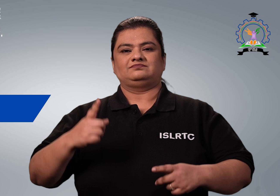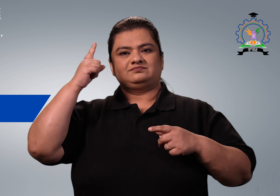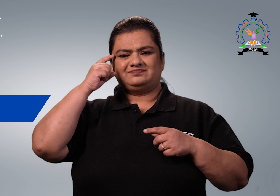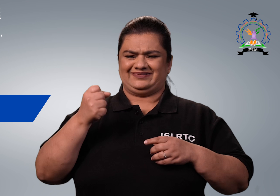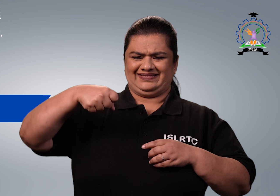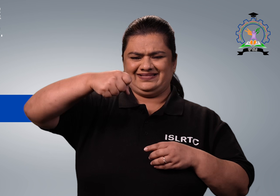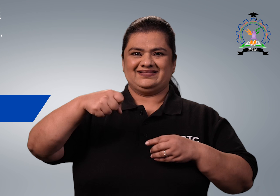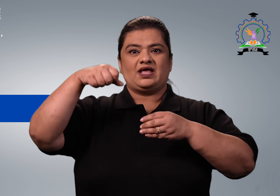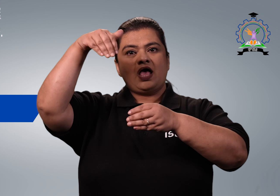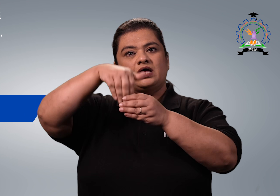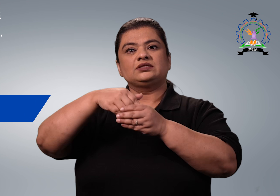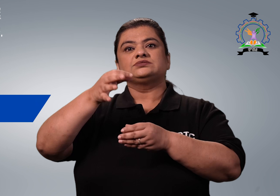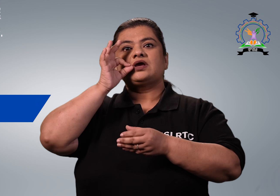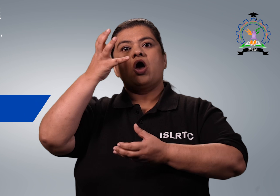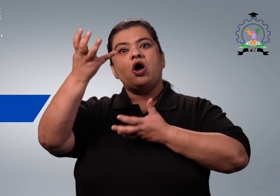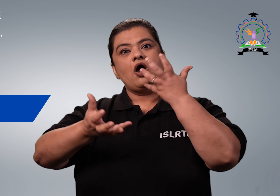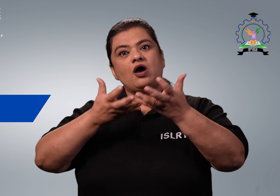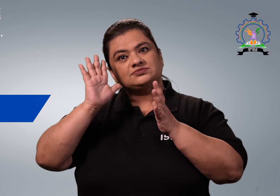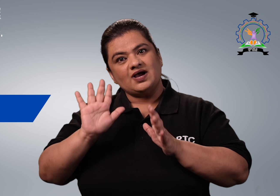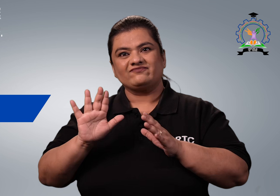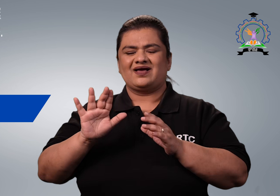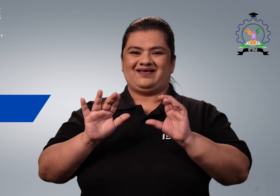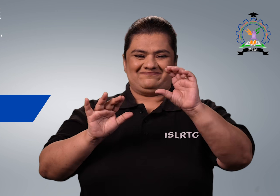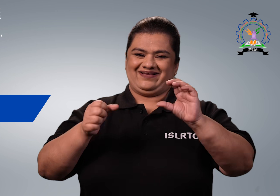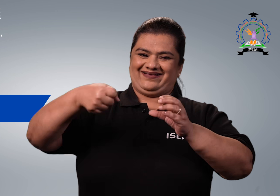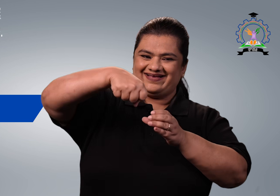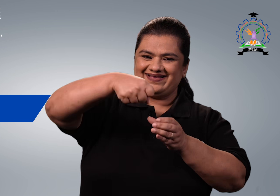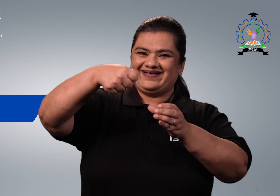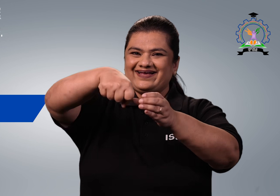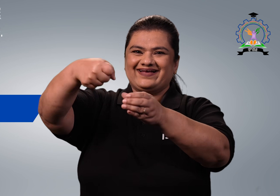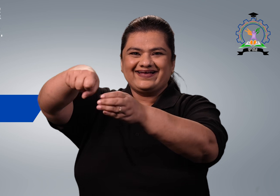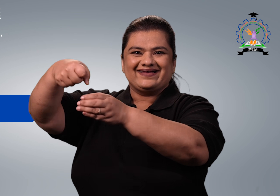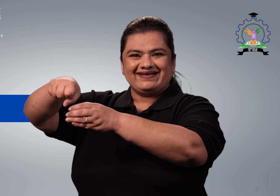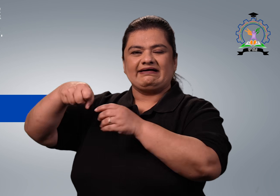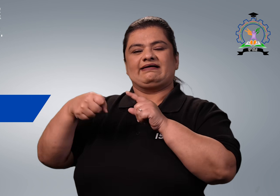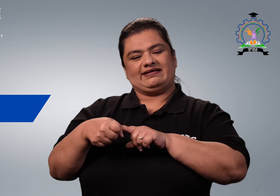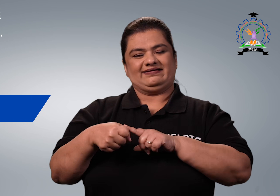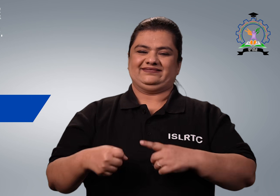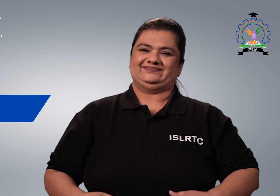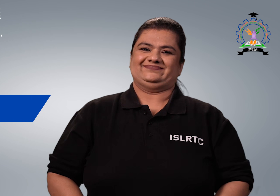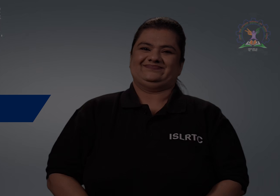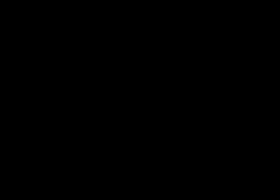A teapot is a vessel used for brewing and serving tea.